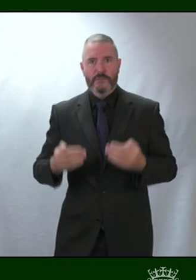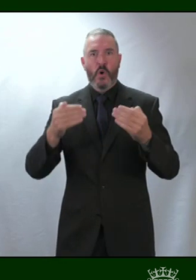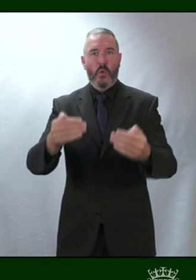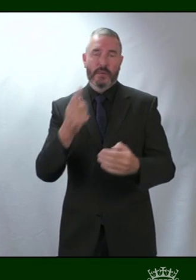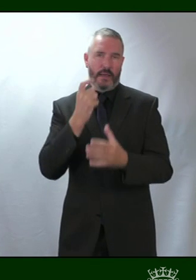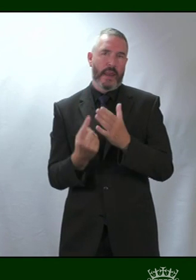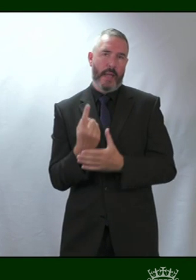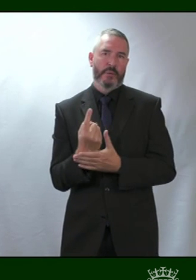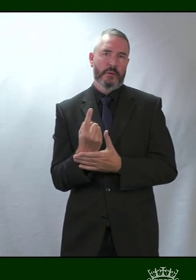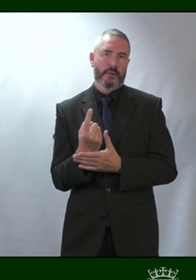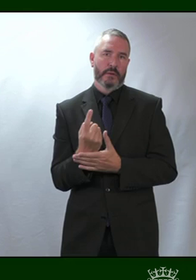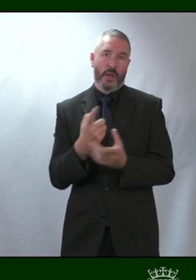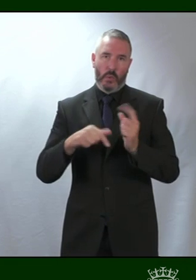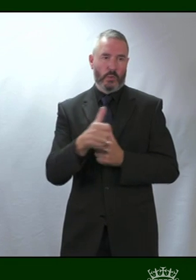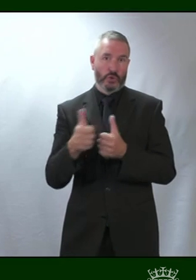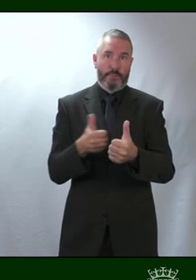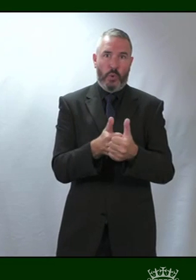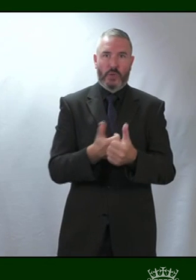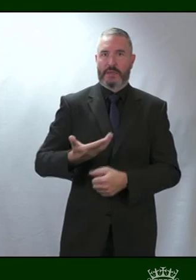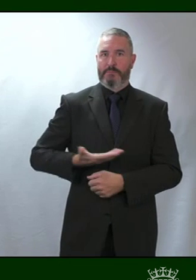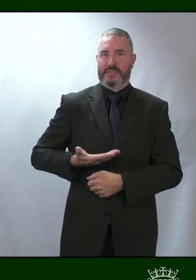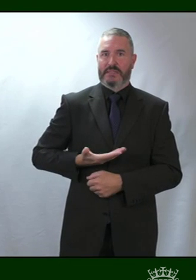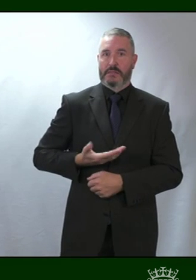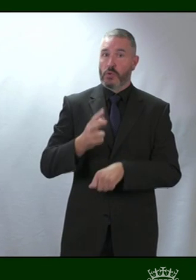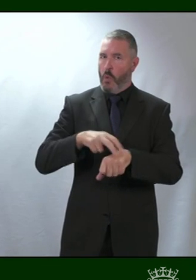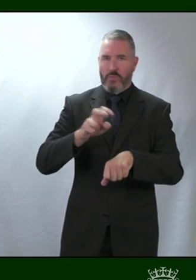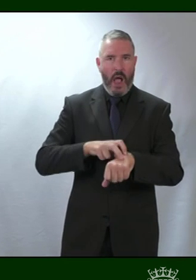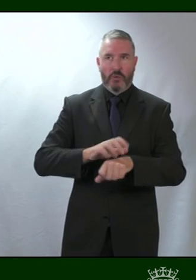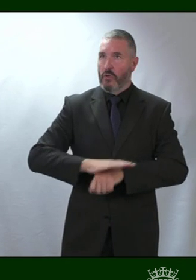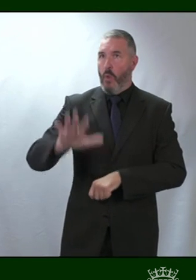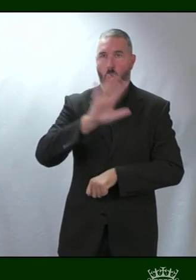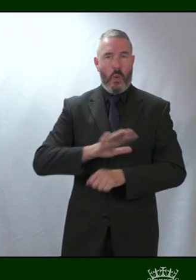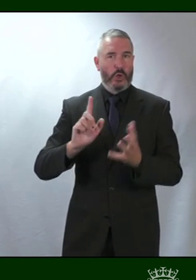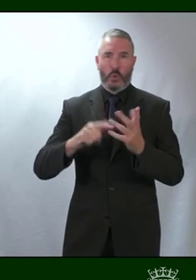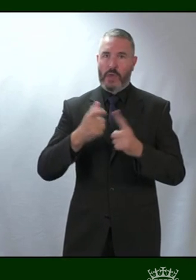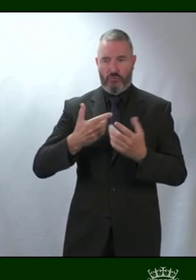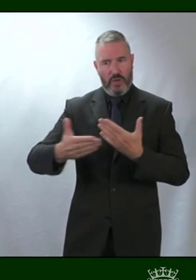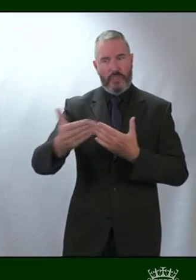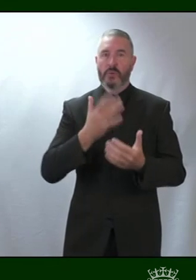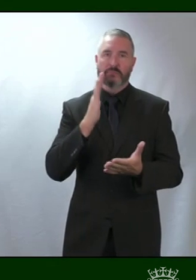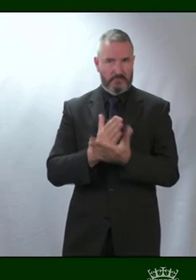Of course we will continue to support businesses in Northern Ireland and across the country throughout the period.